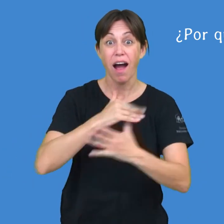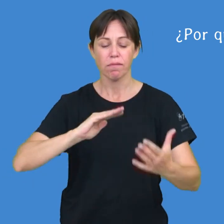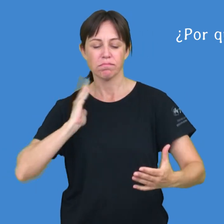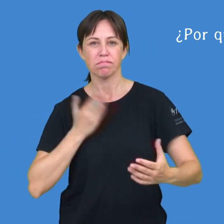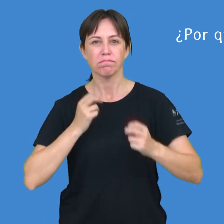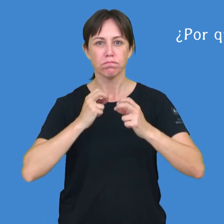afectar